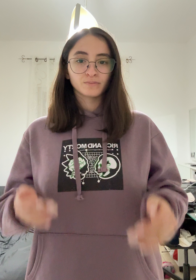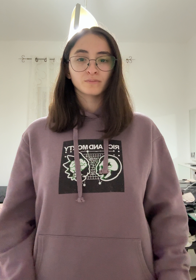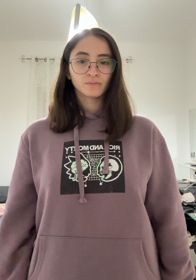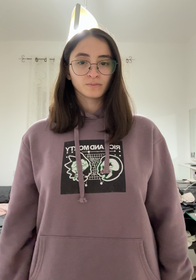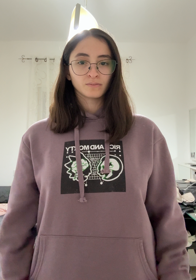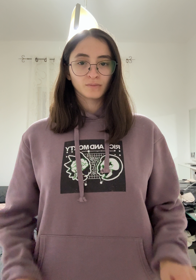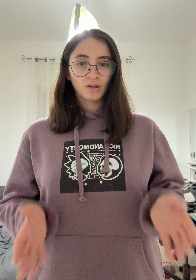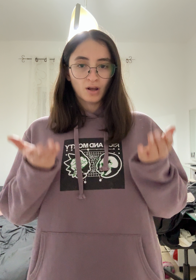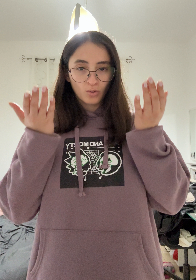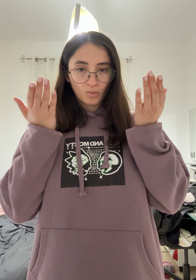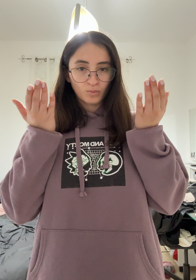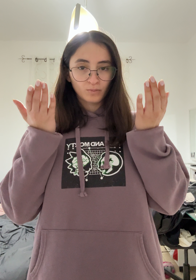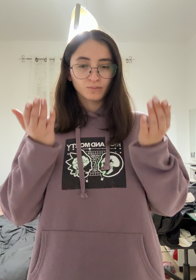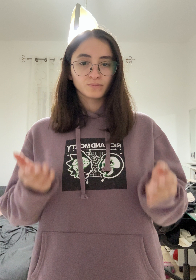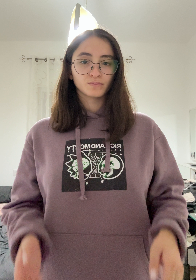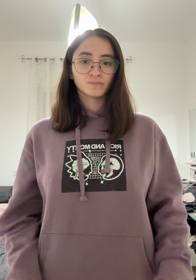לקום